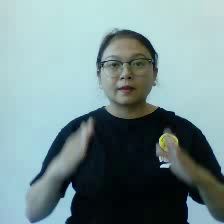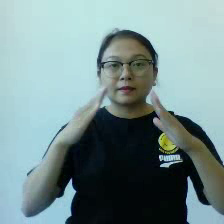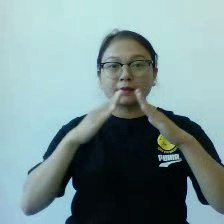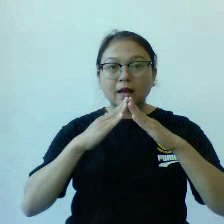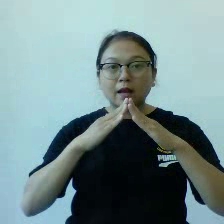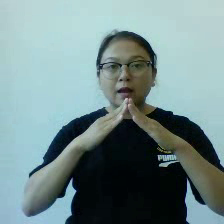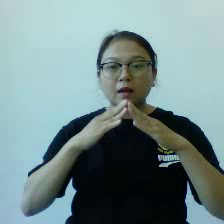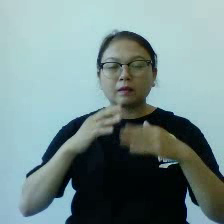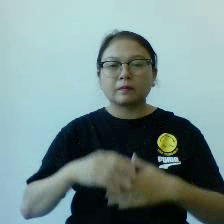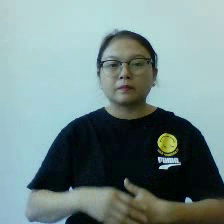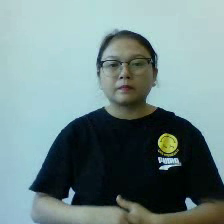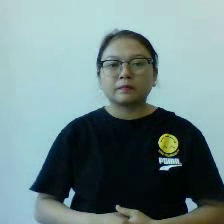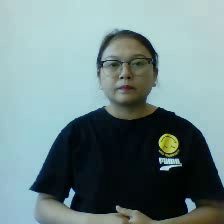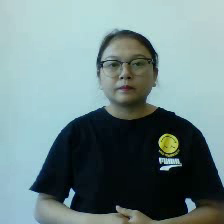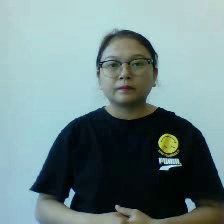Nhà